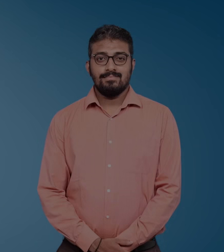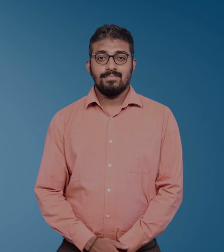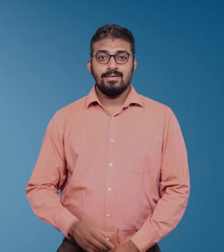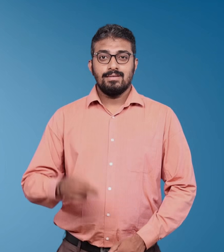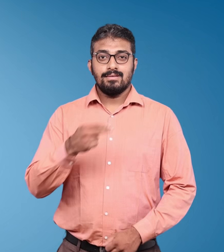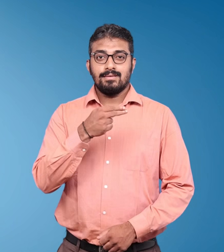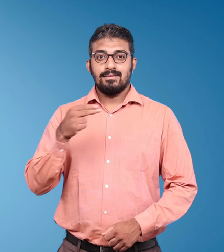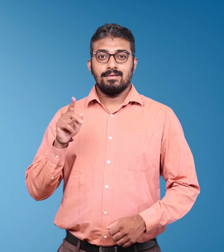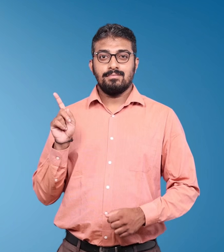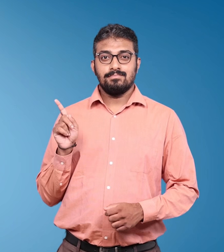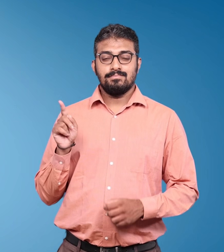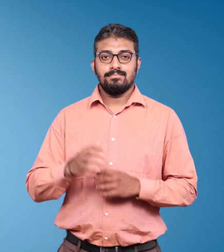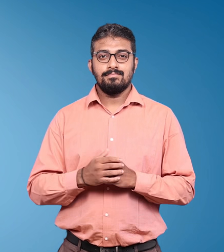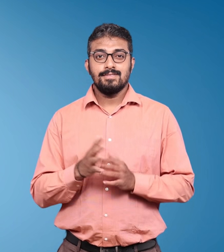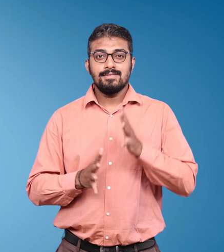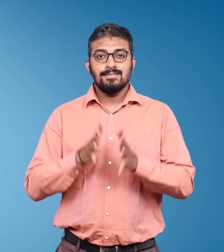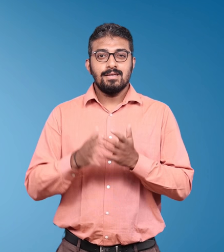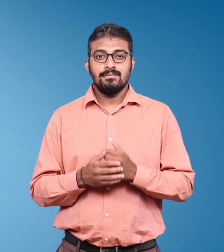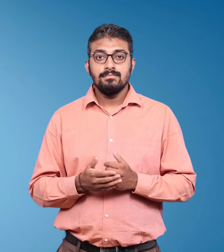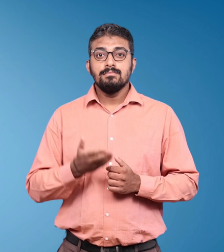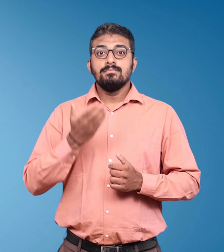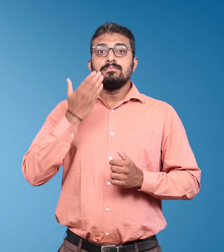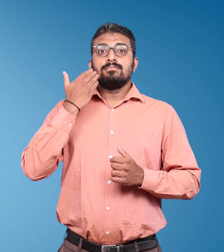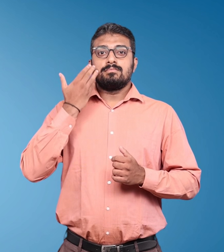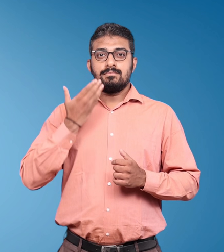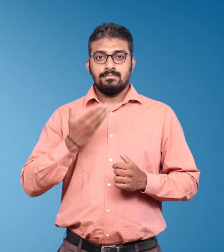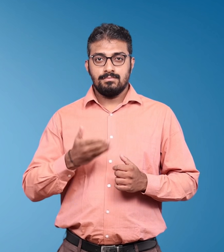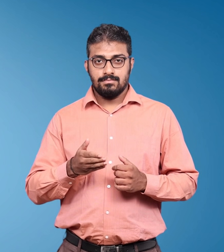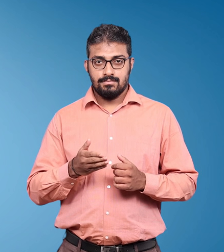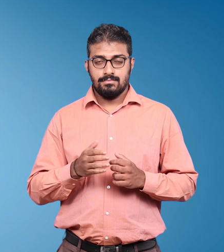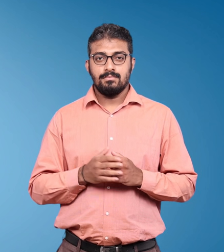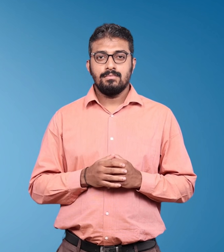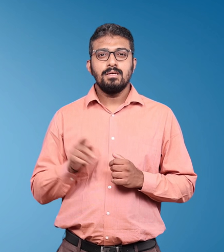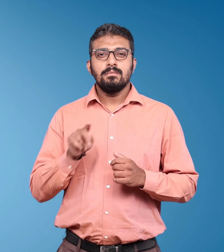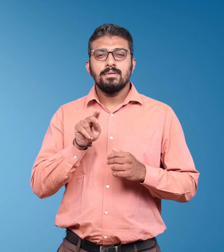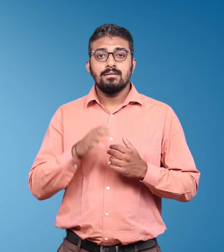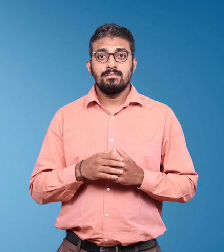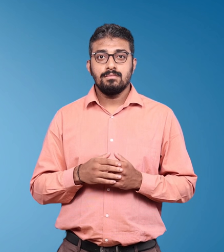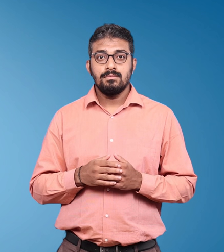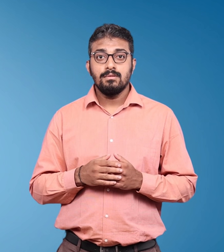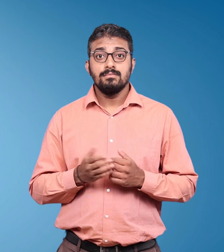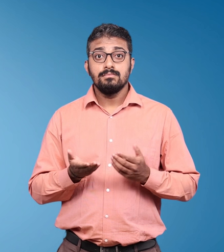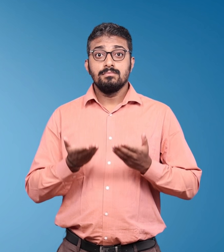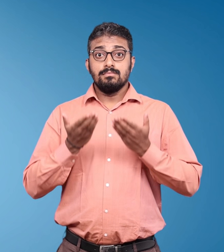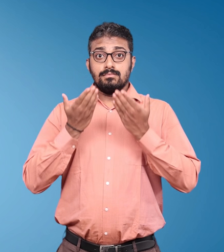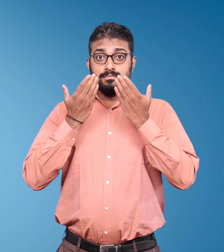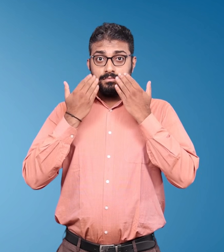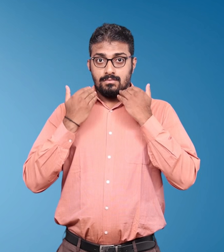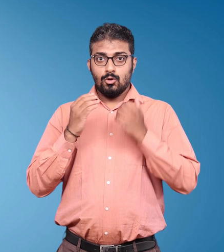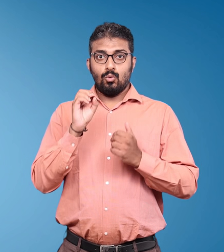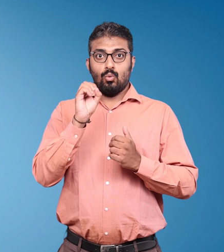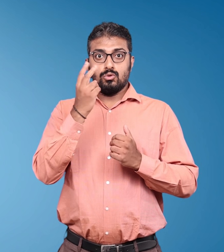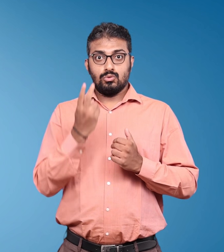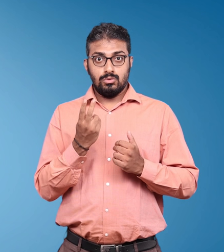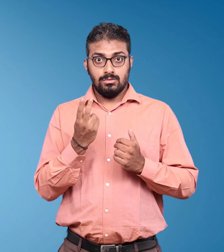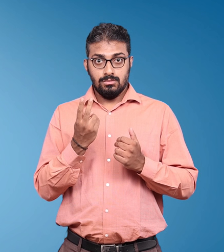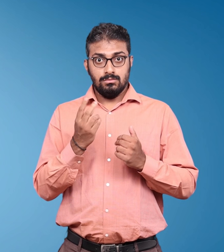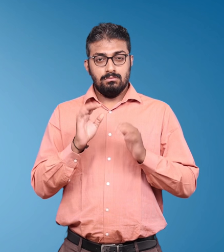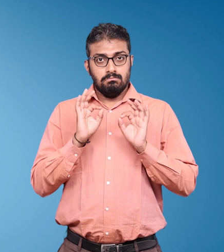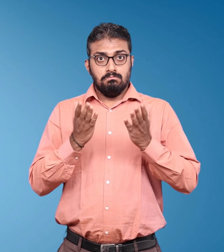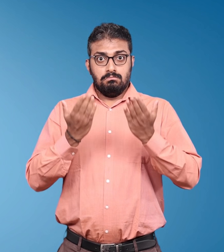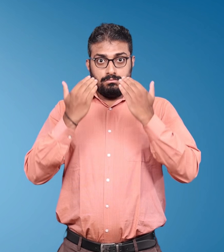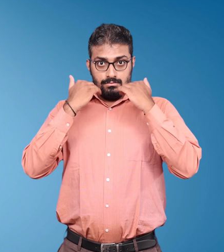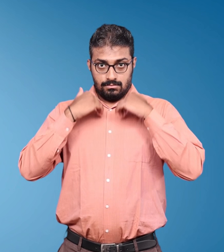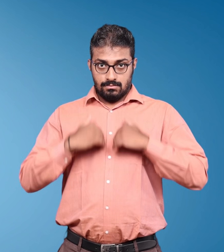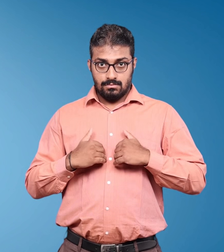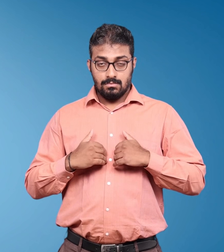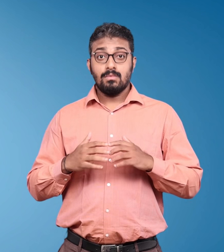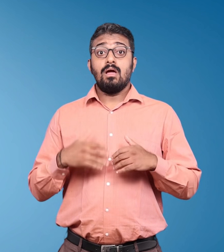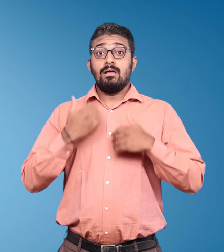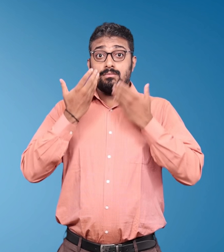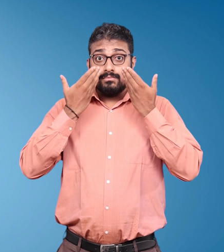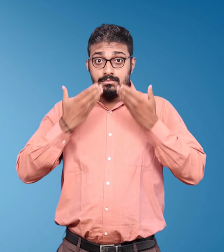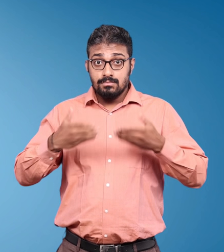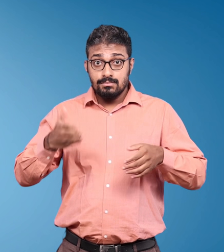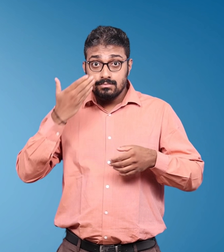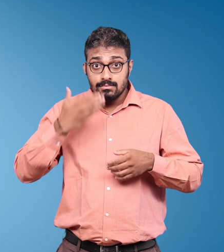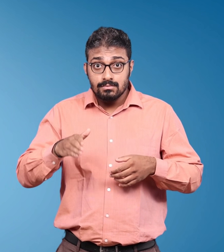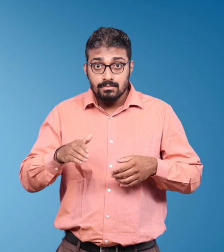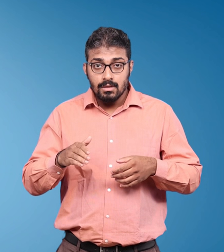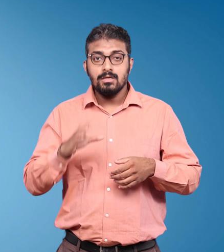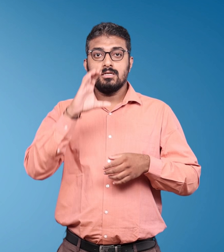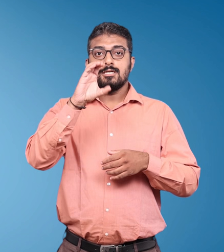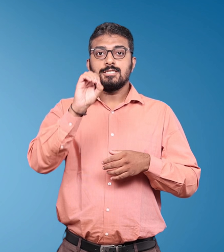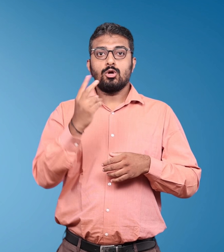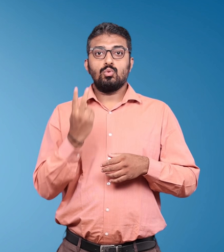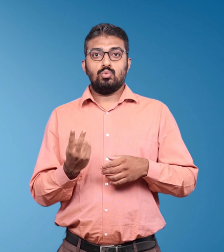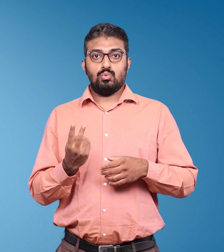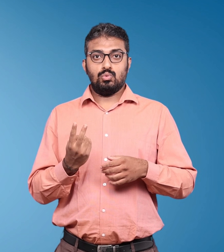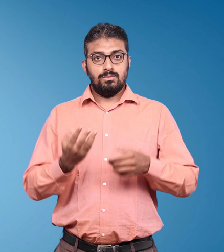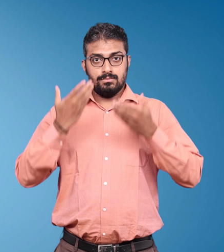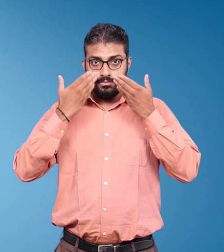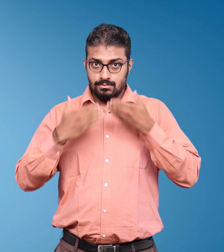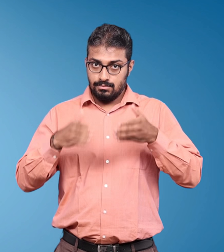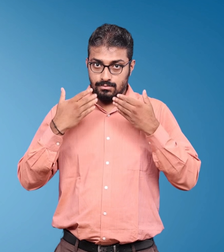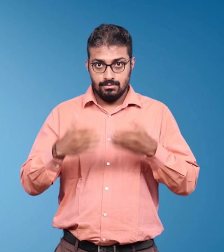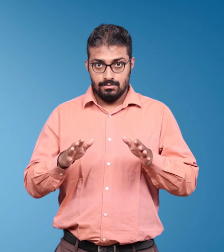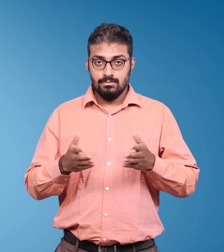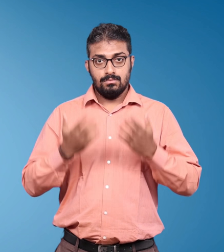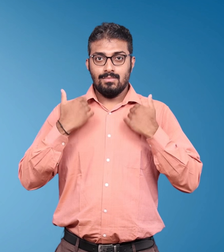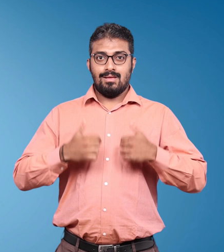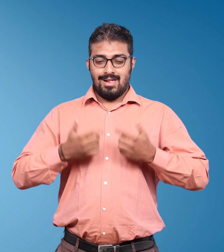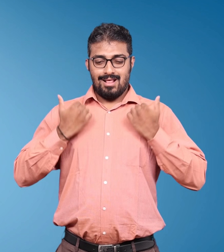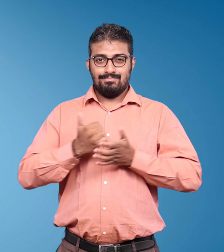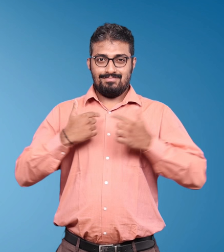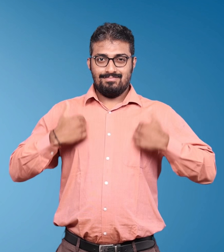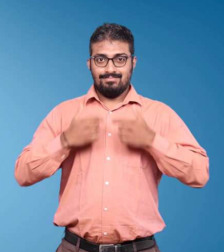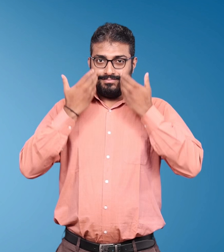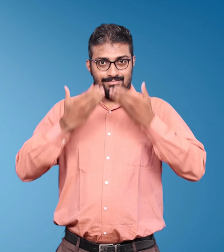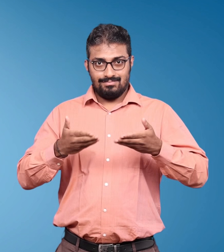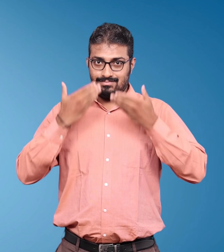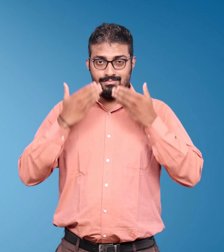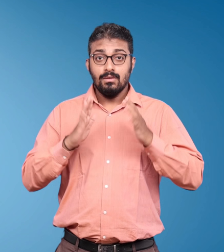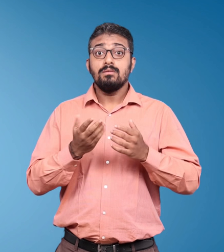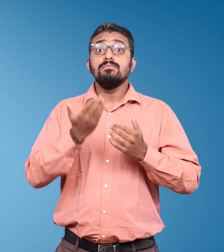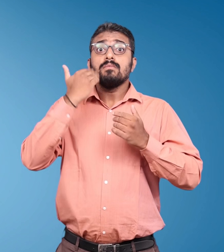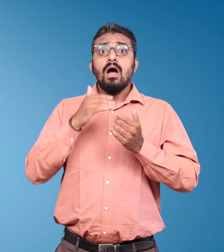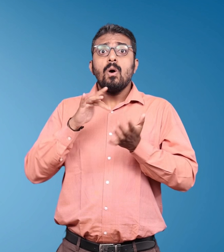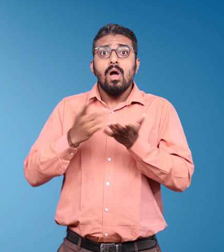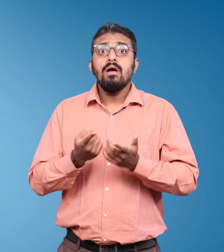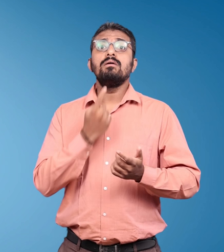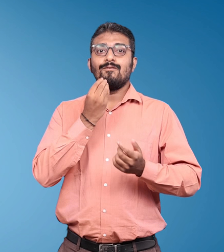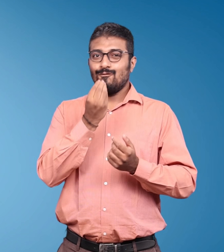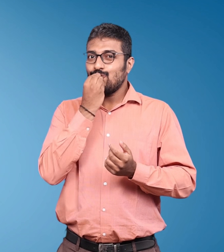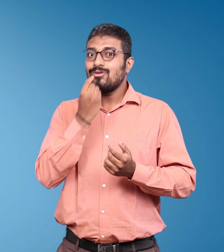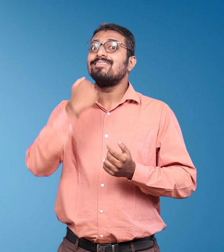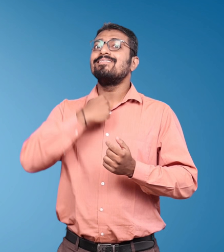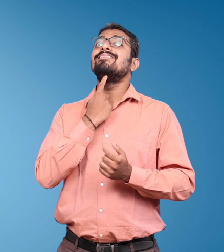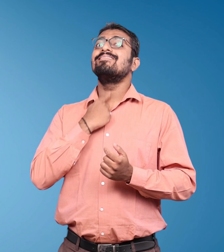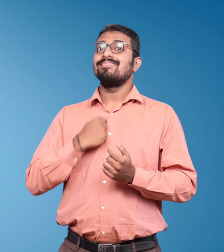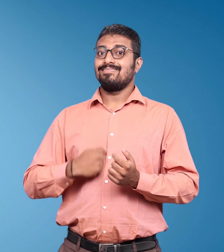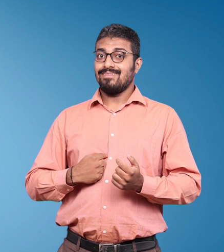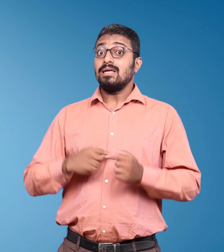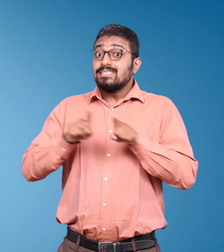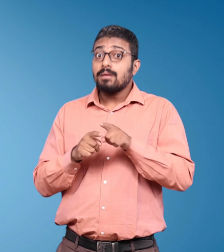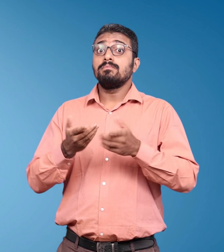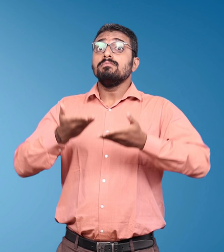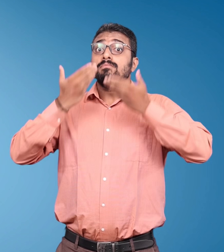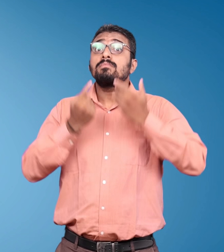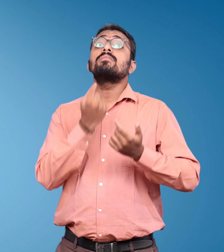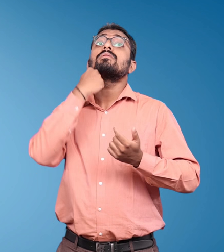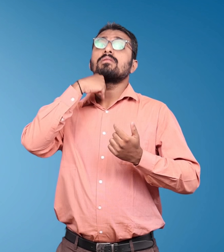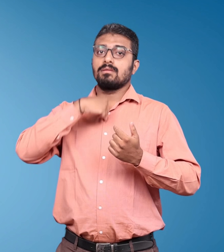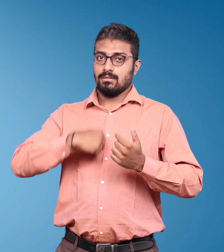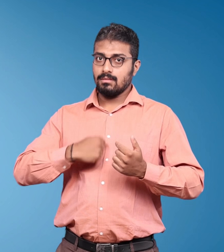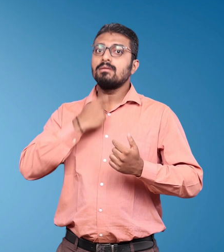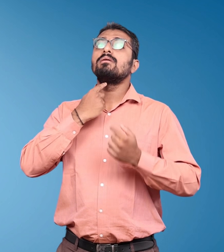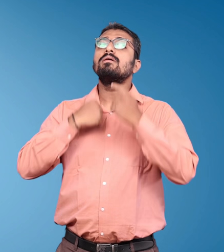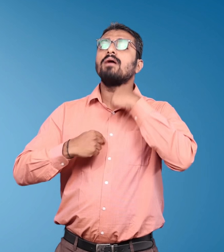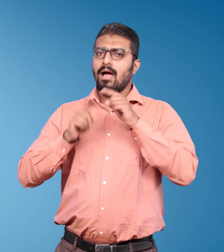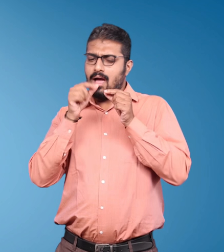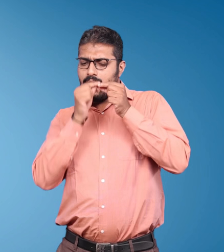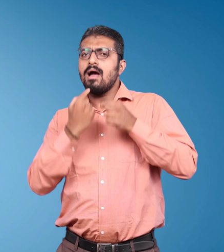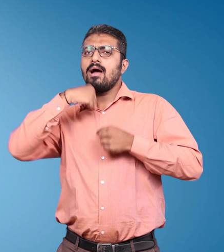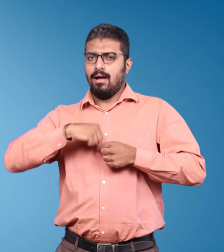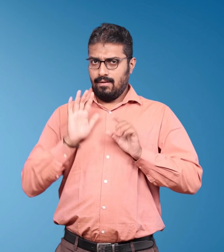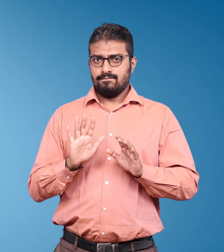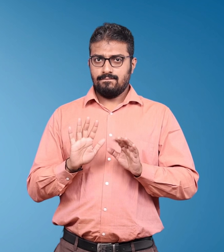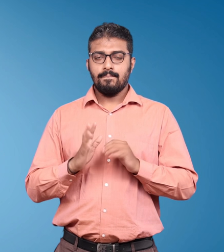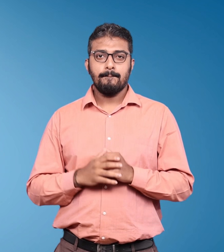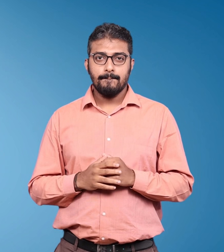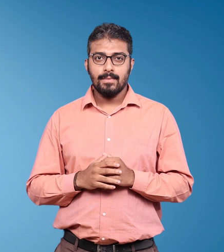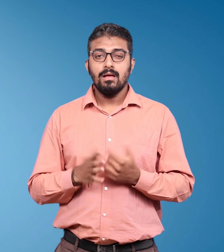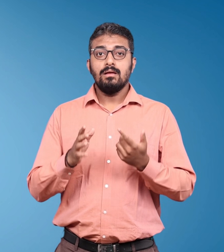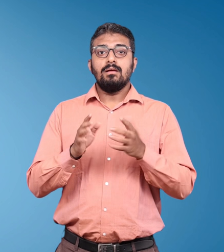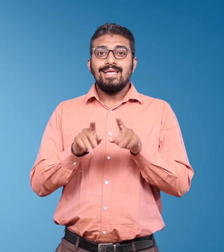Respiration This sign refers to respiration. Respiration is the process which includes breathing, in which we take in oxygen and give out carbon dioxide. It is through respiration that the body finally obtains energy from the food it takes.